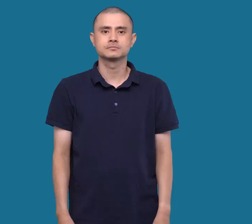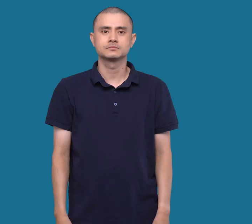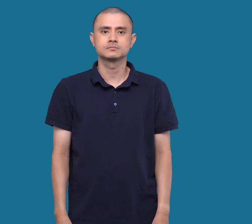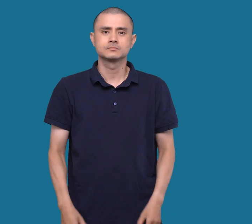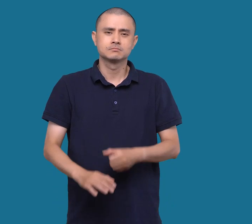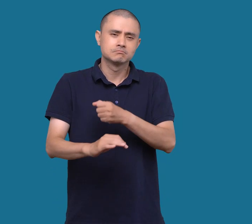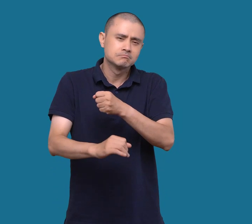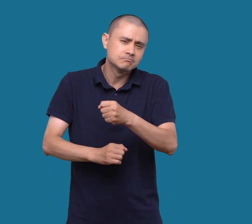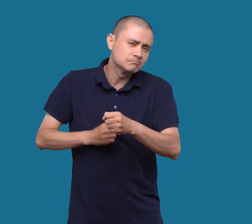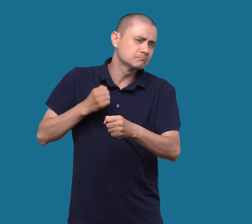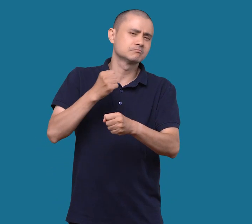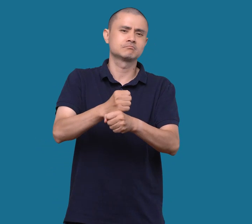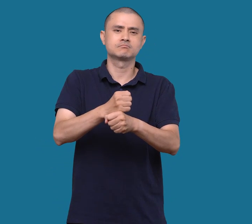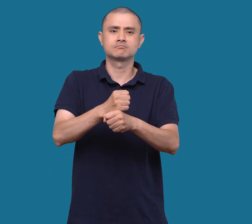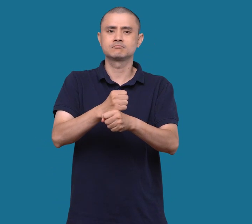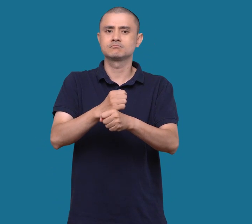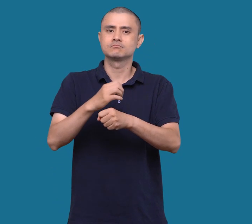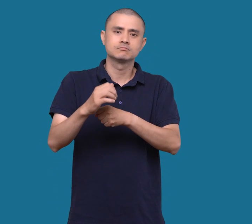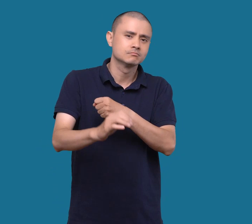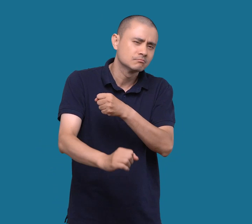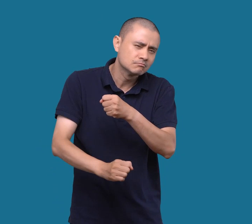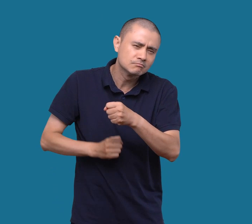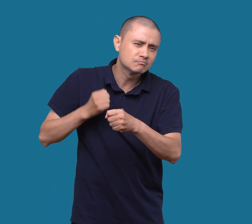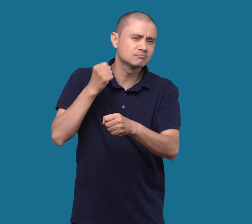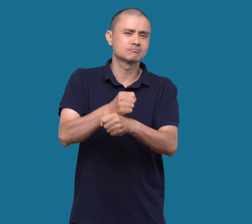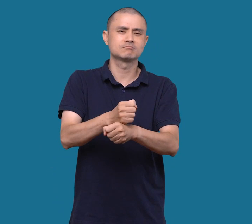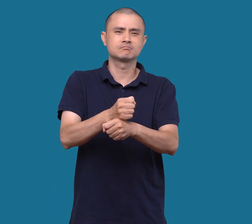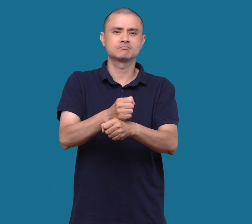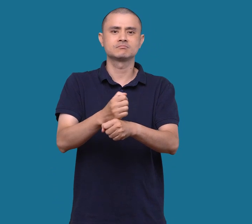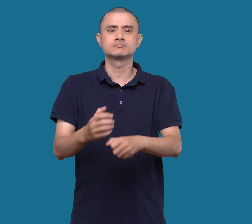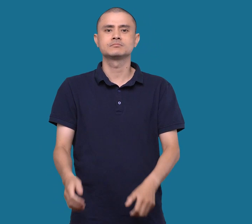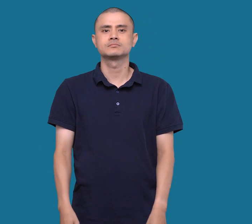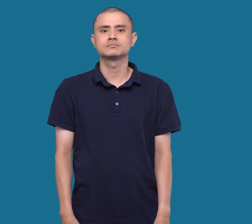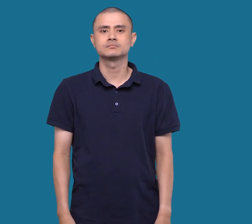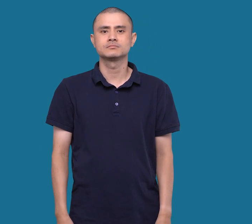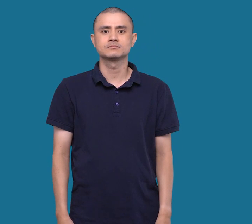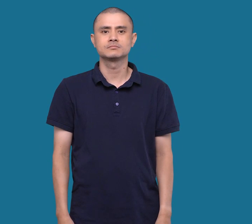quanh năm